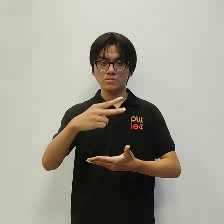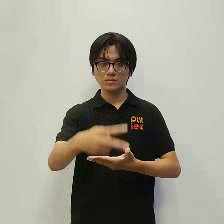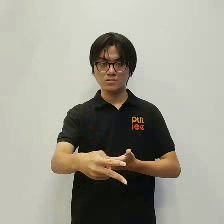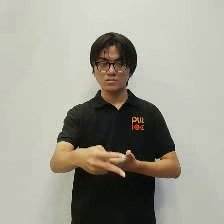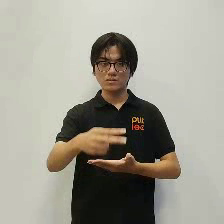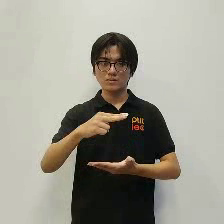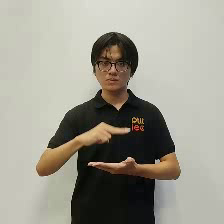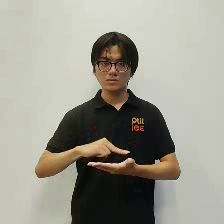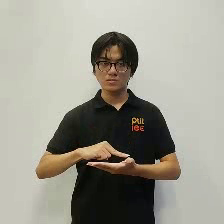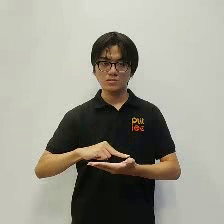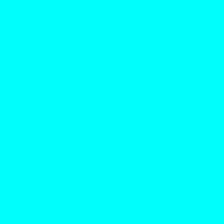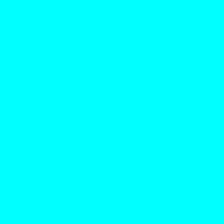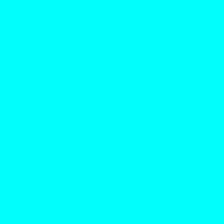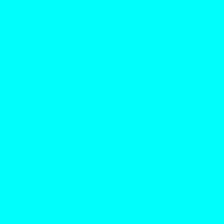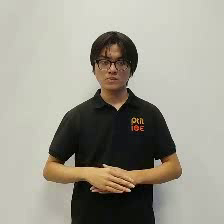Thức ăn